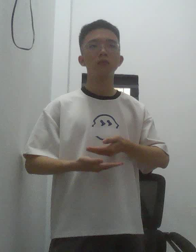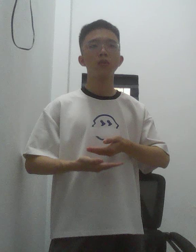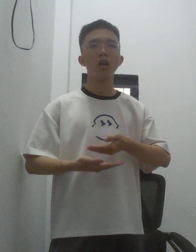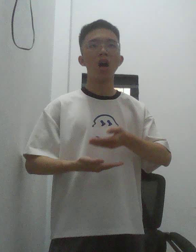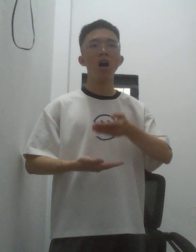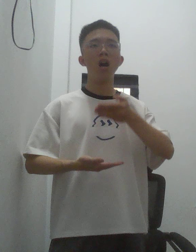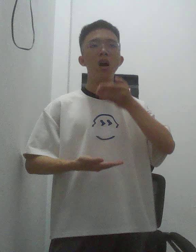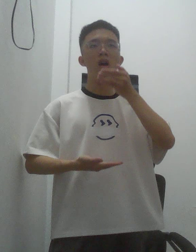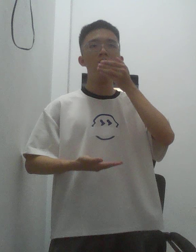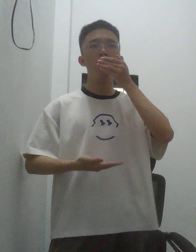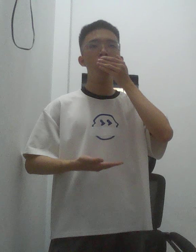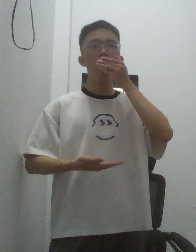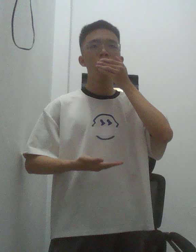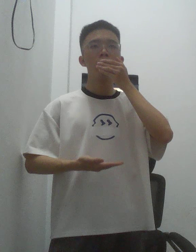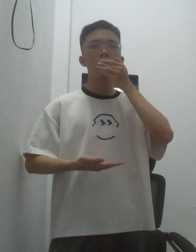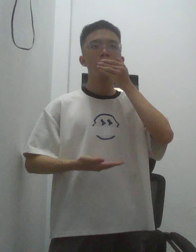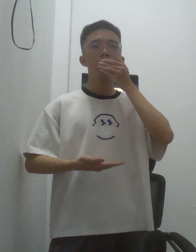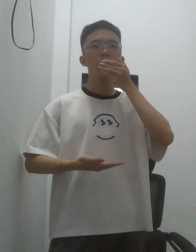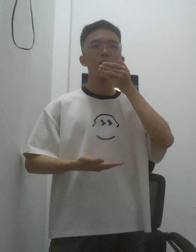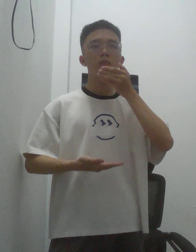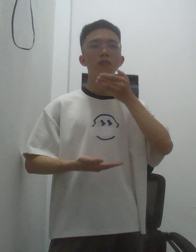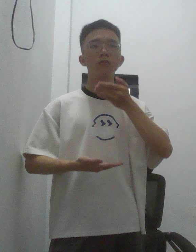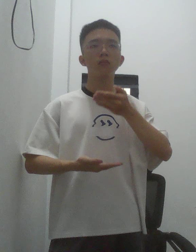sup